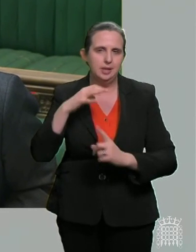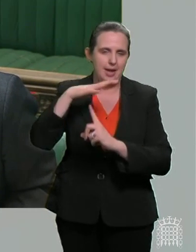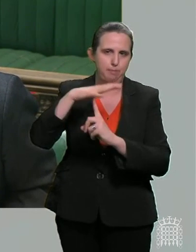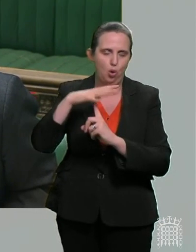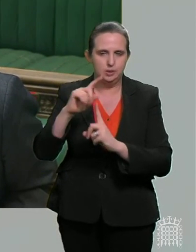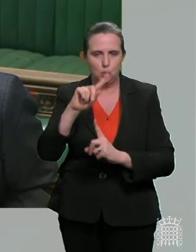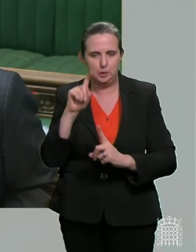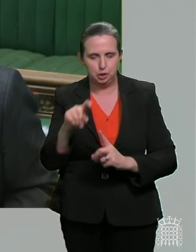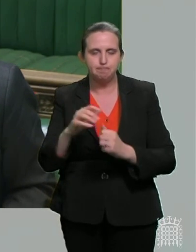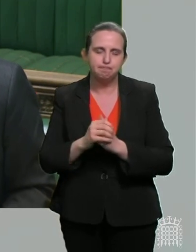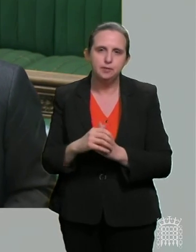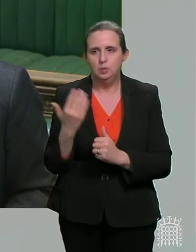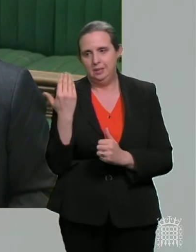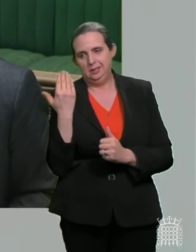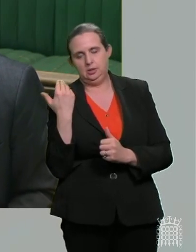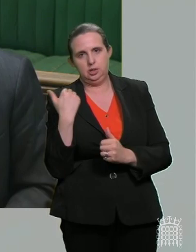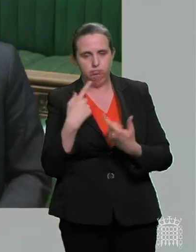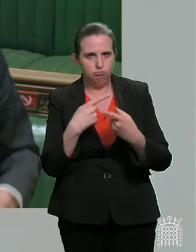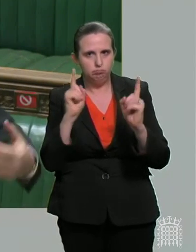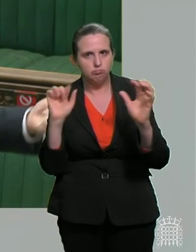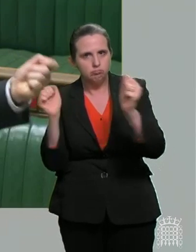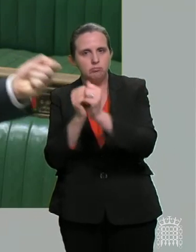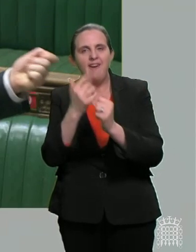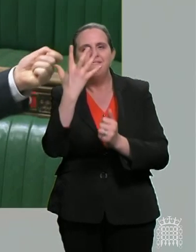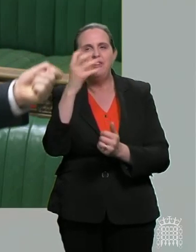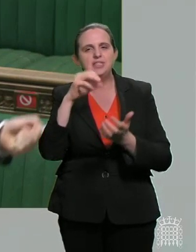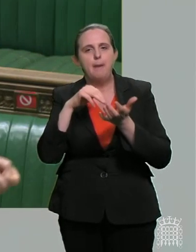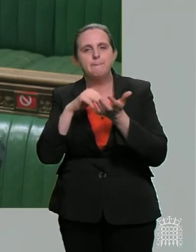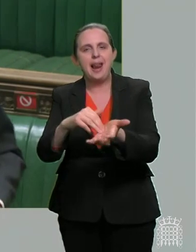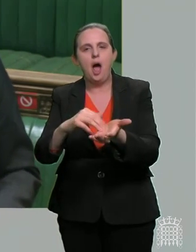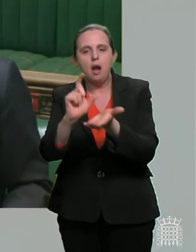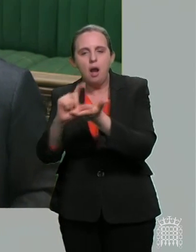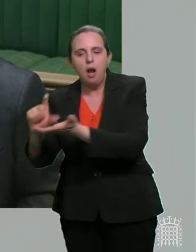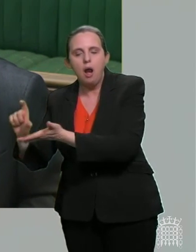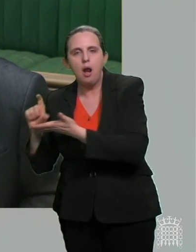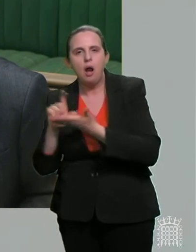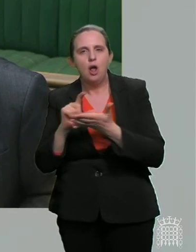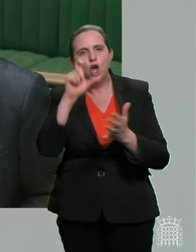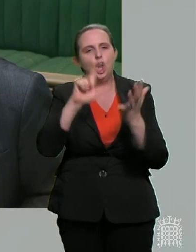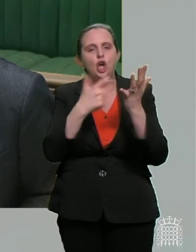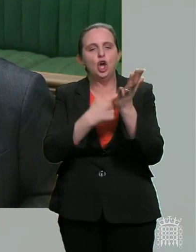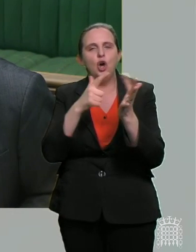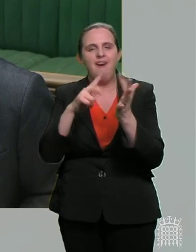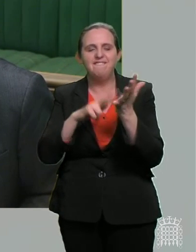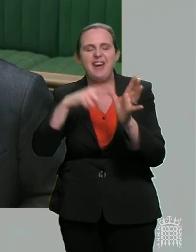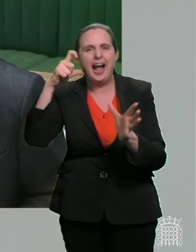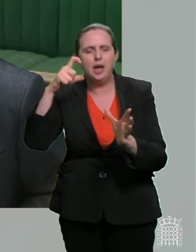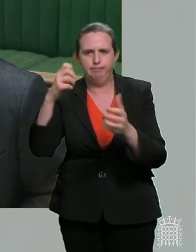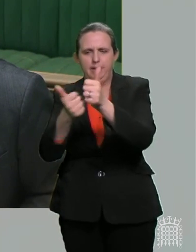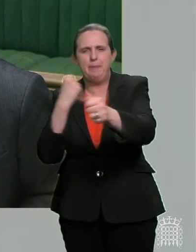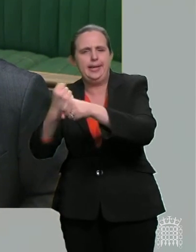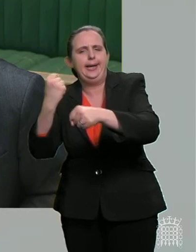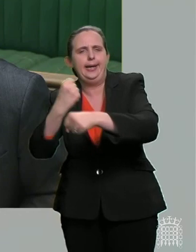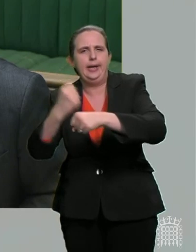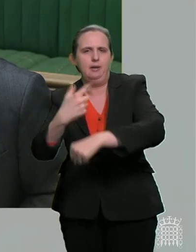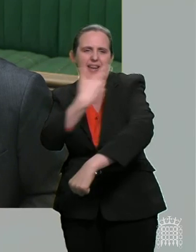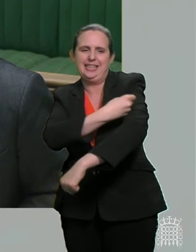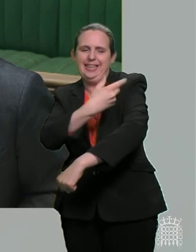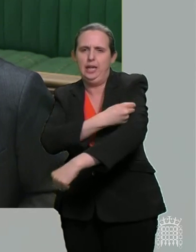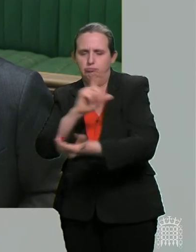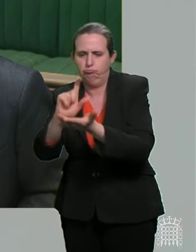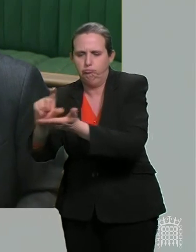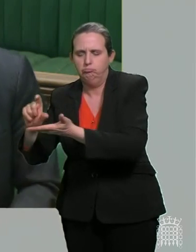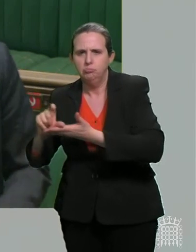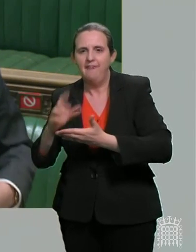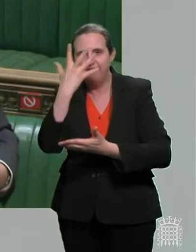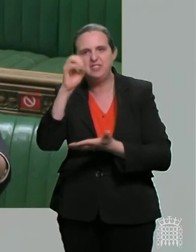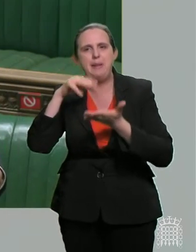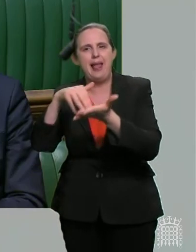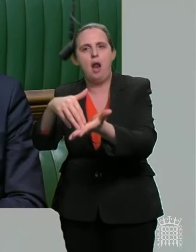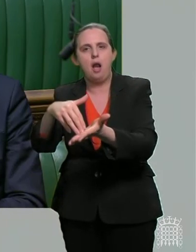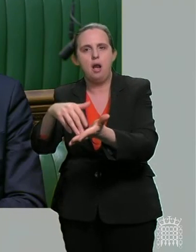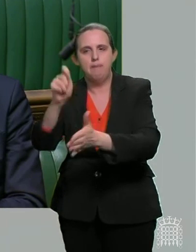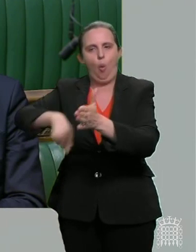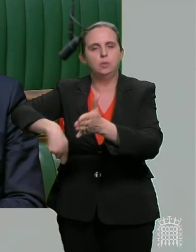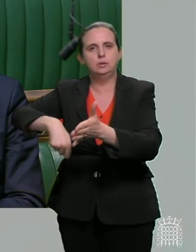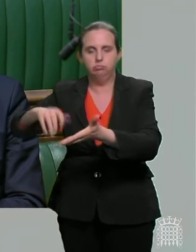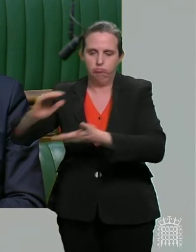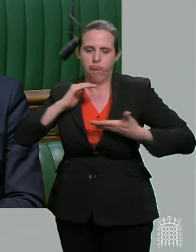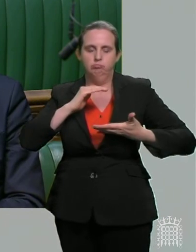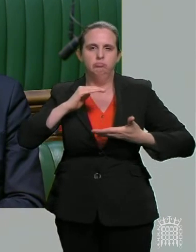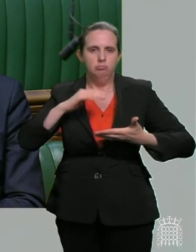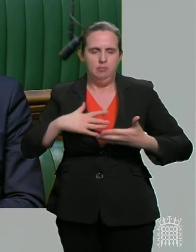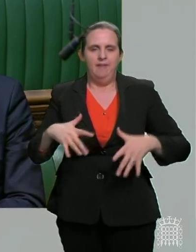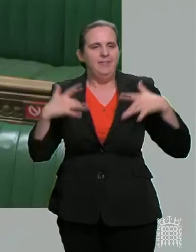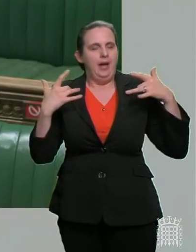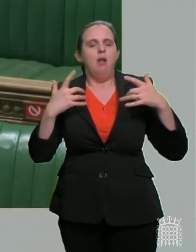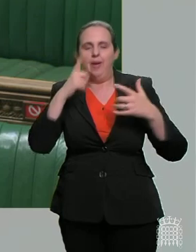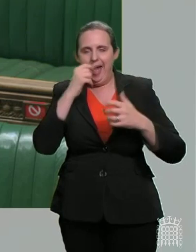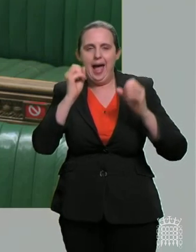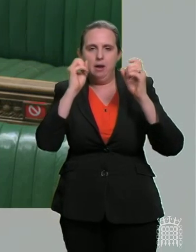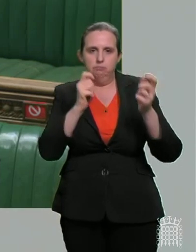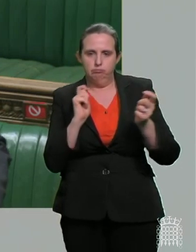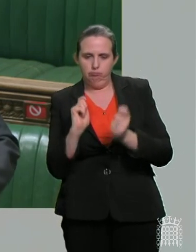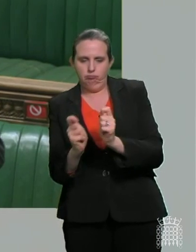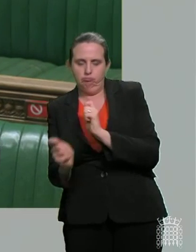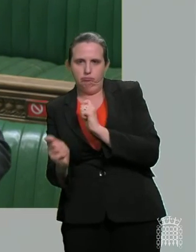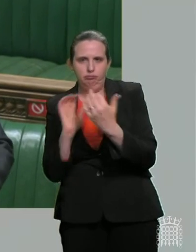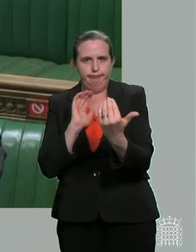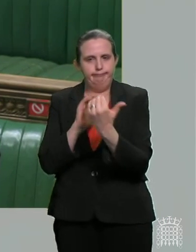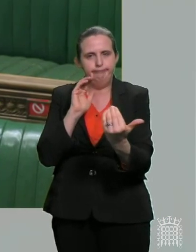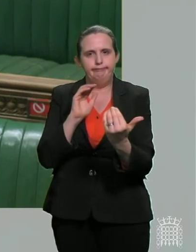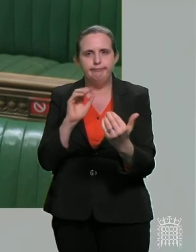We recently announced an agreement for 50 million doses with the manufacturer CureVac because we believe that that may help us to develop vaccines that can respond at scale to new variants of the virus.